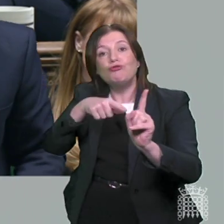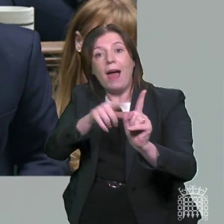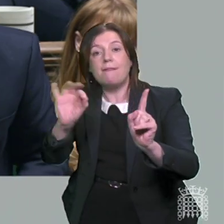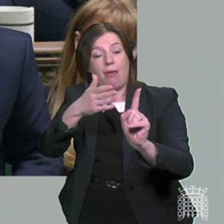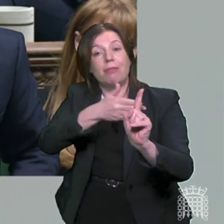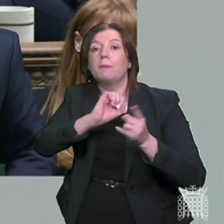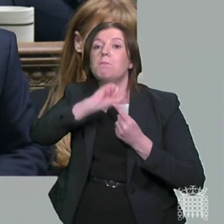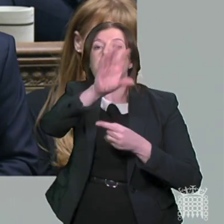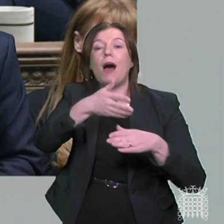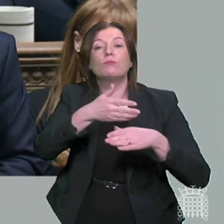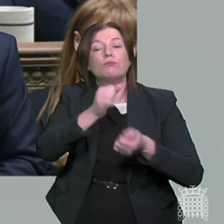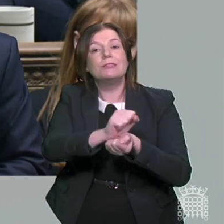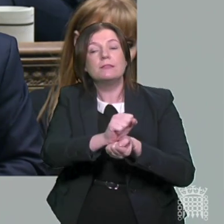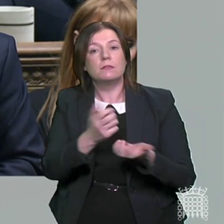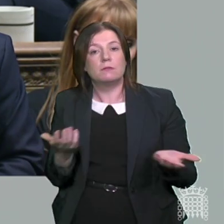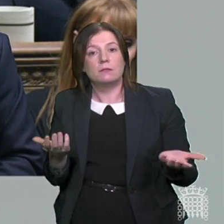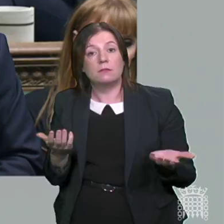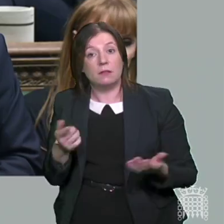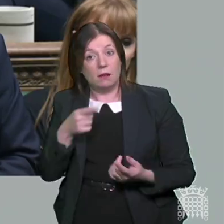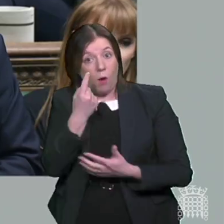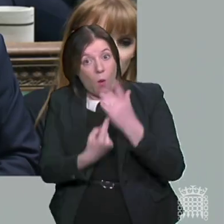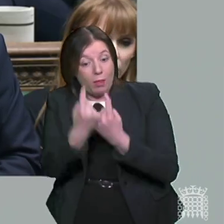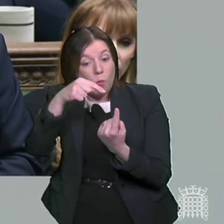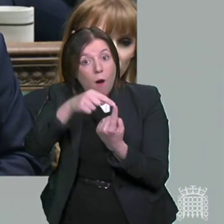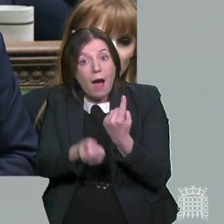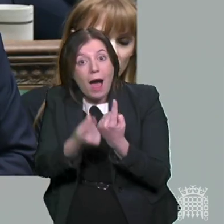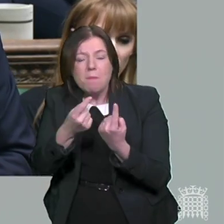It makes it absolutely clear this was not a one-off.